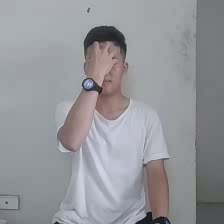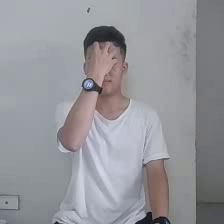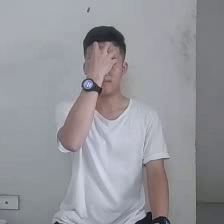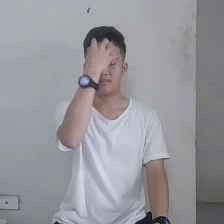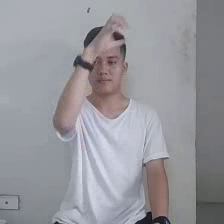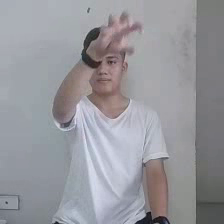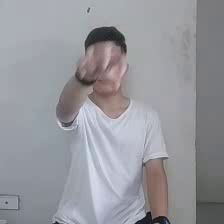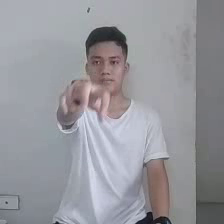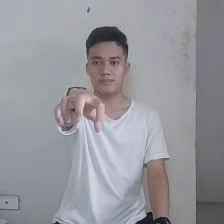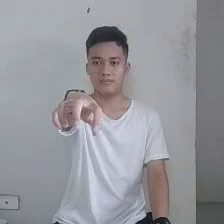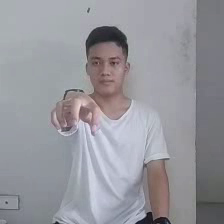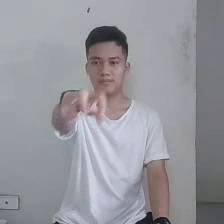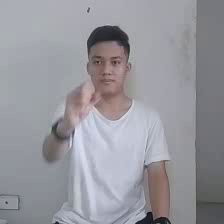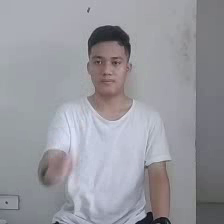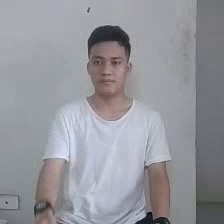Áp dụng